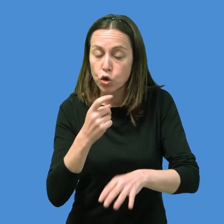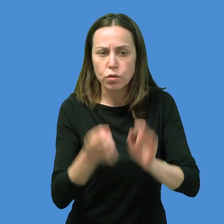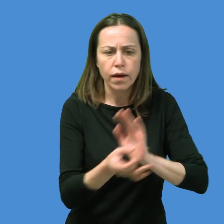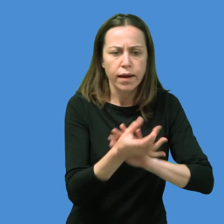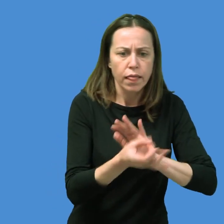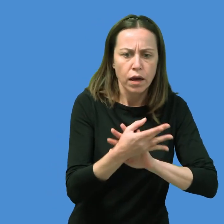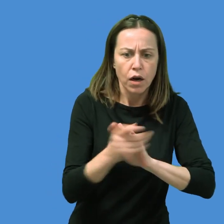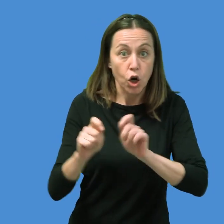crear